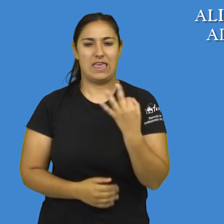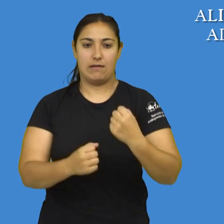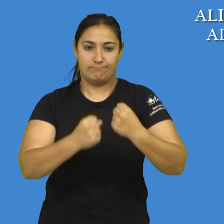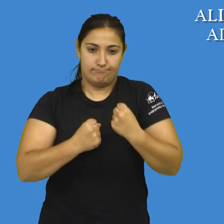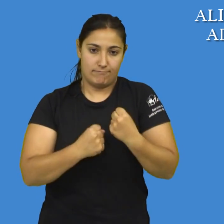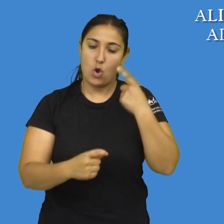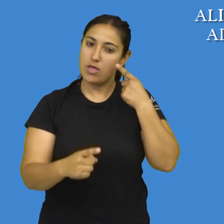fuerte